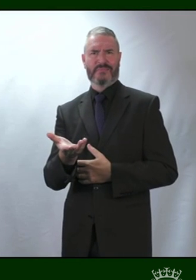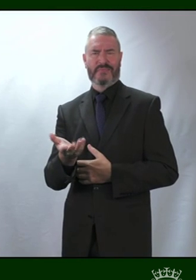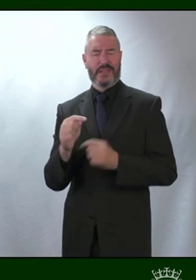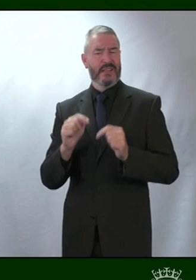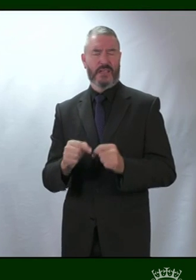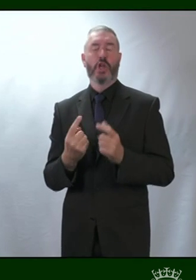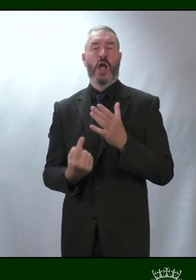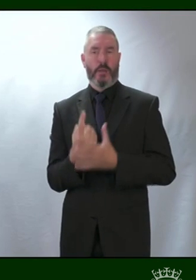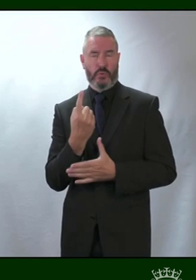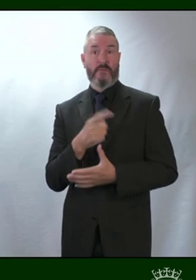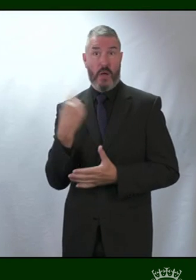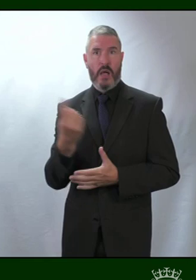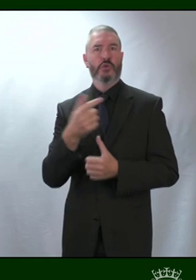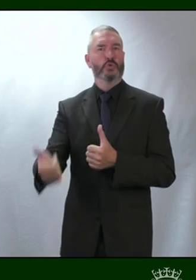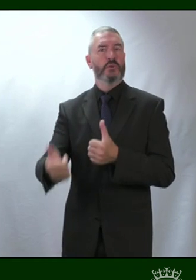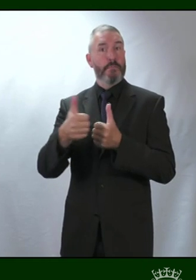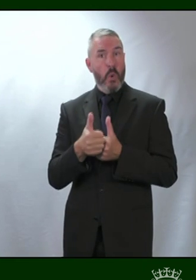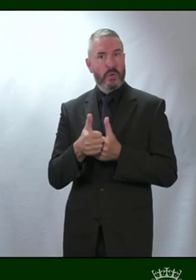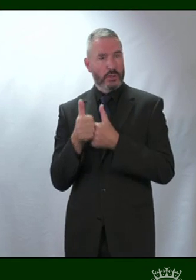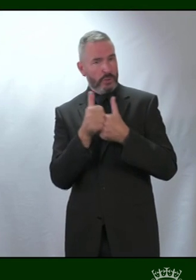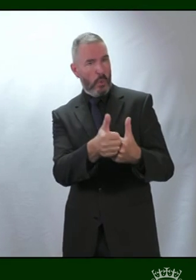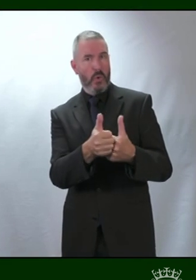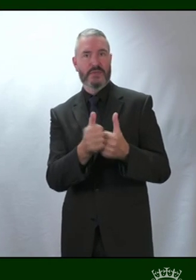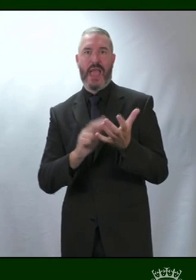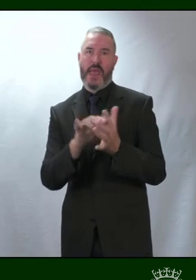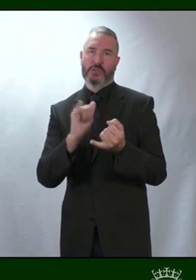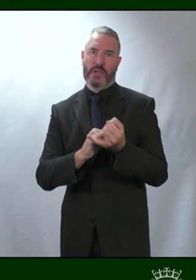This is an opportunity to support NHS Test and Trace.